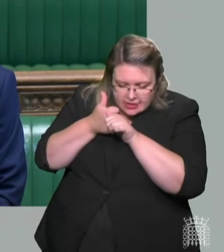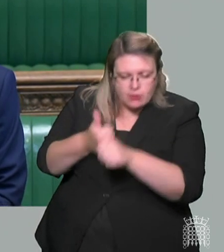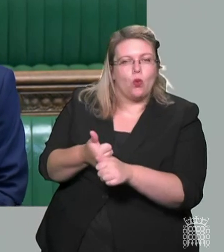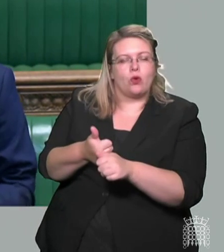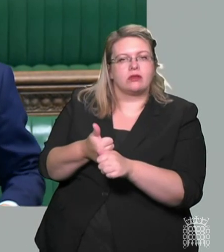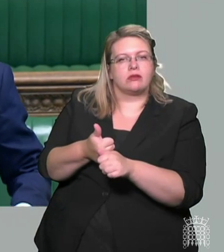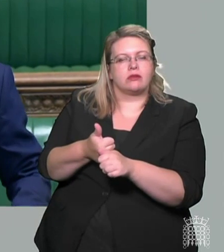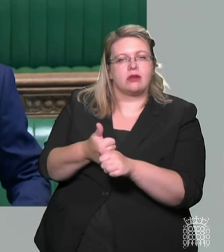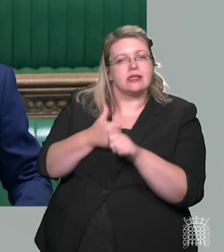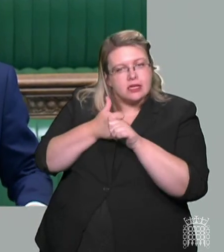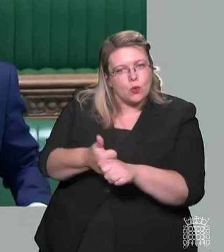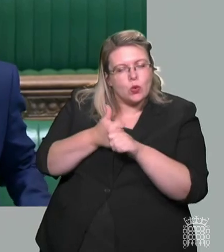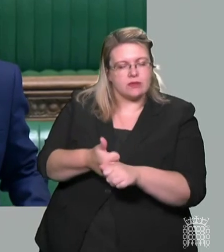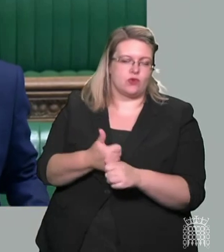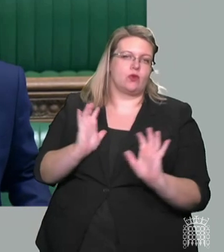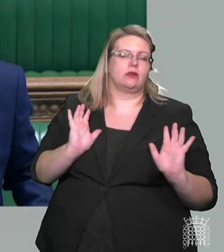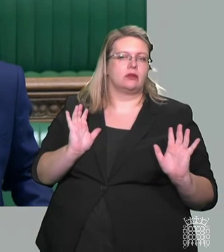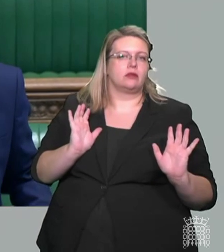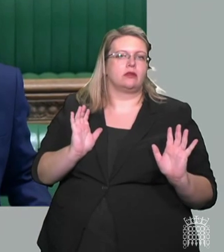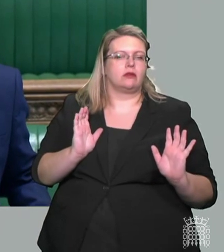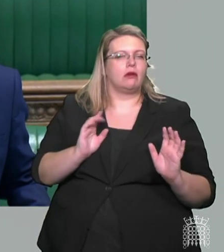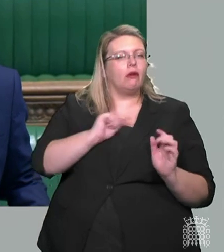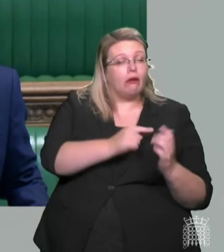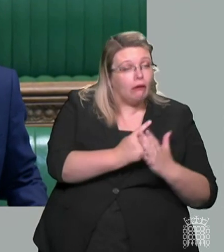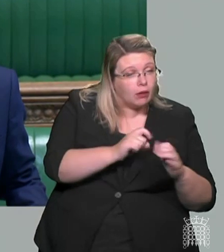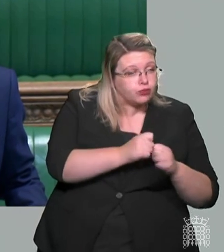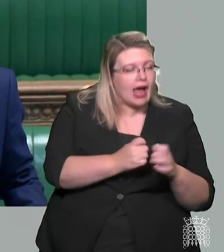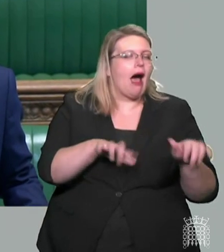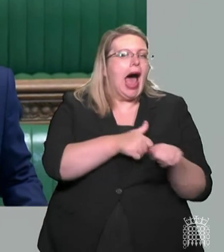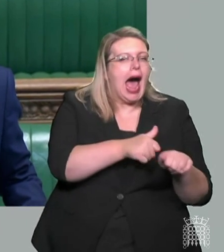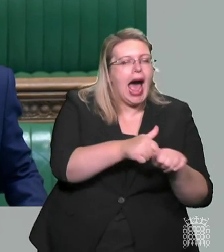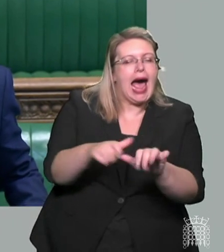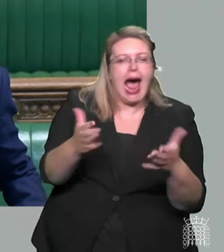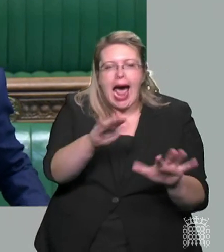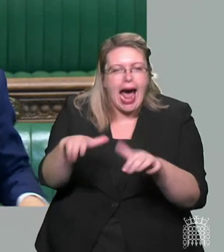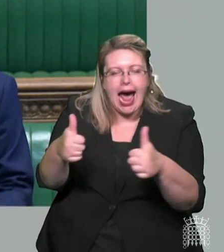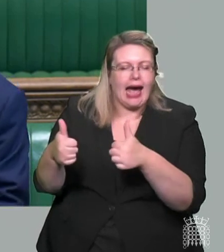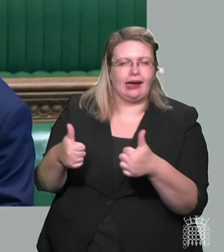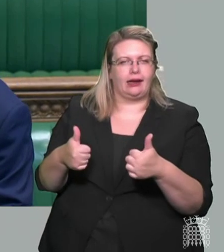tried and wanted to back him too. Every time it is the same old story.